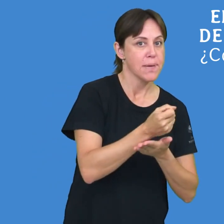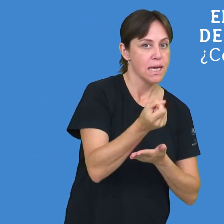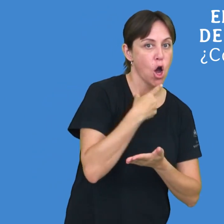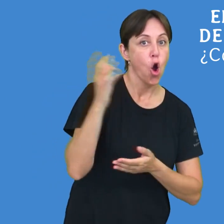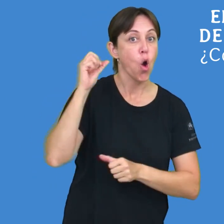droga